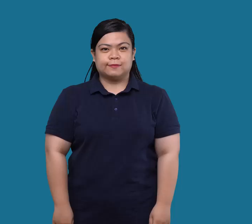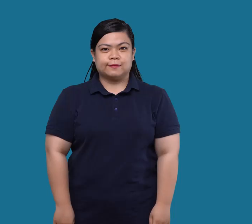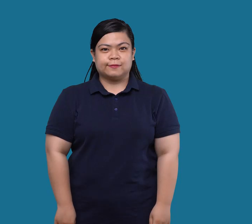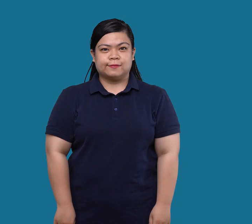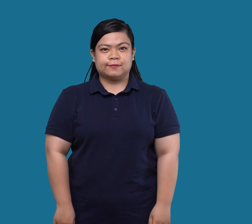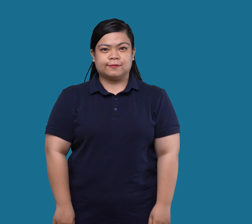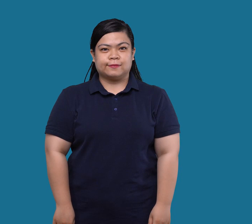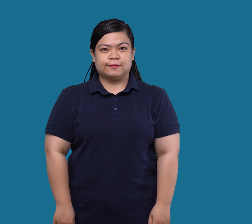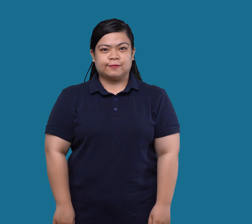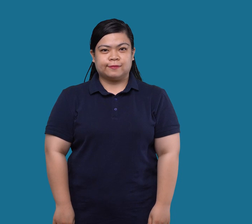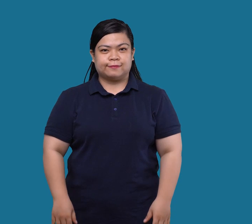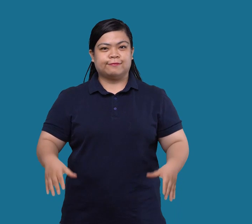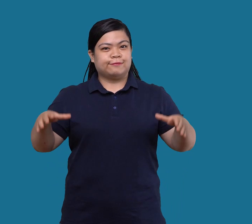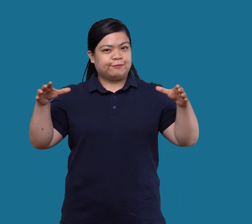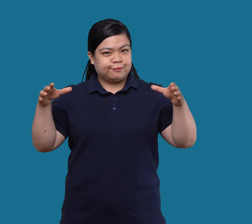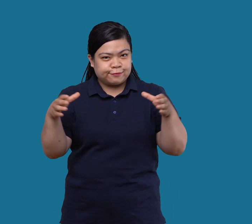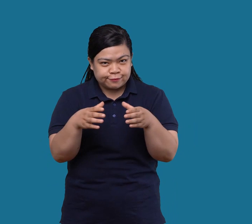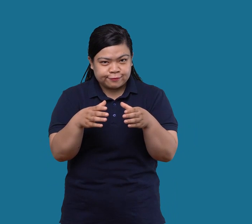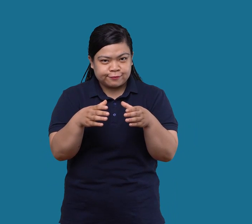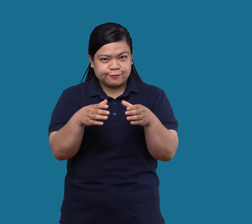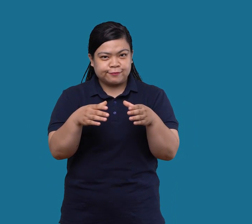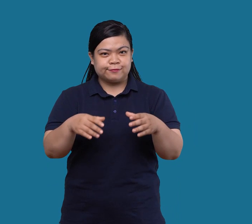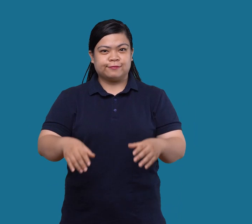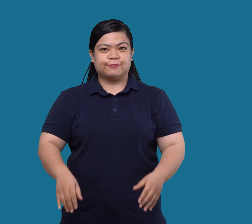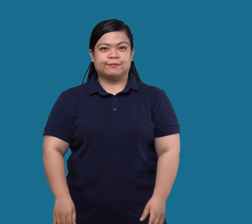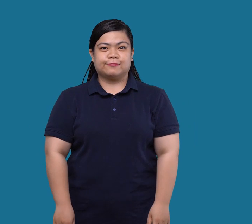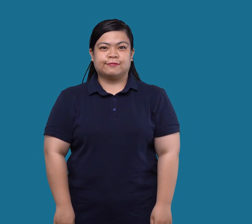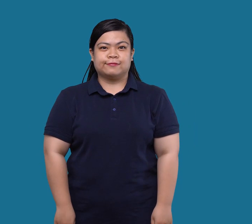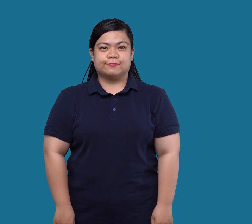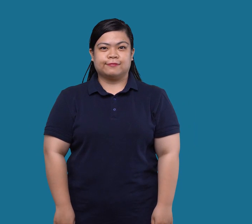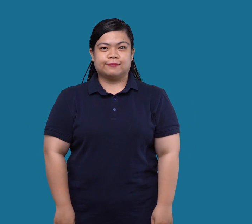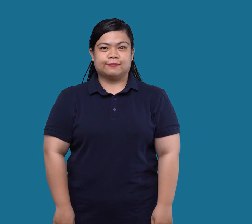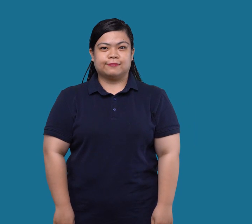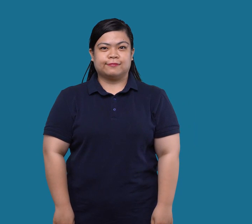sum họp